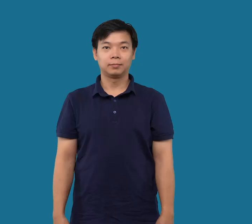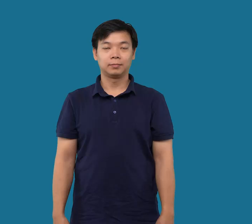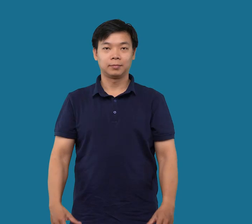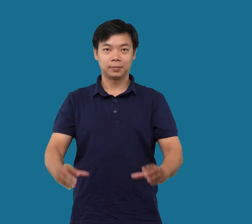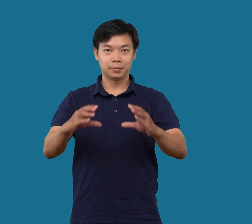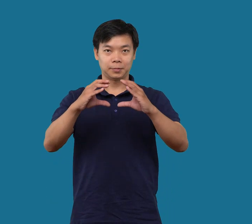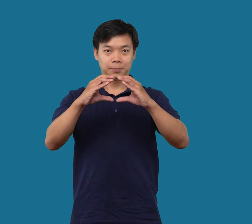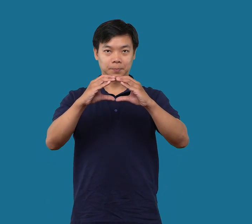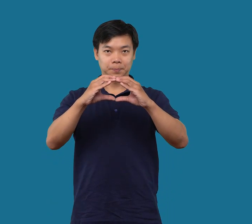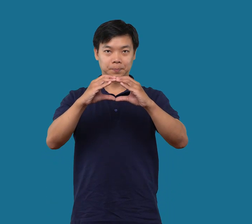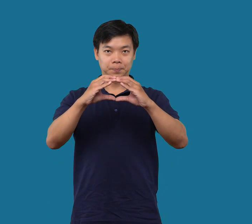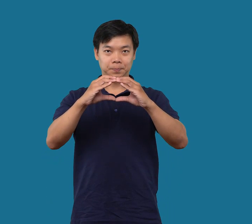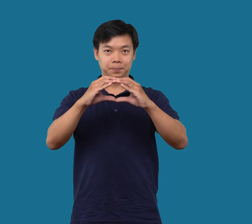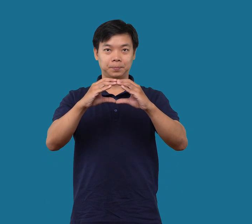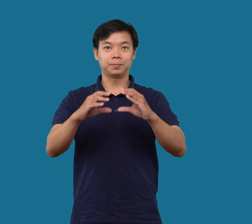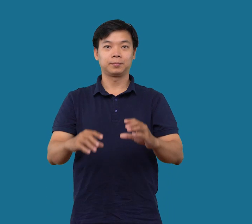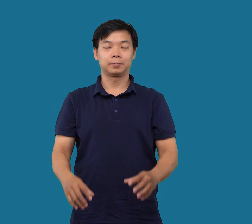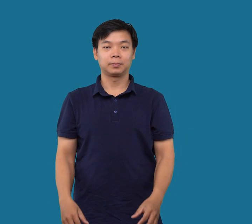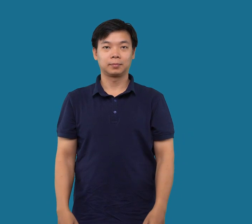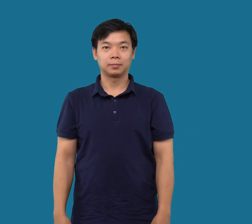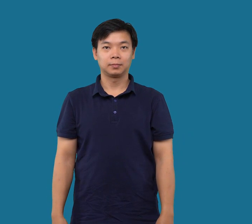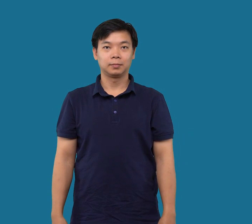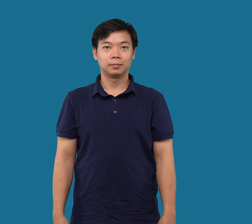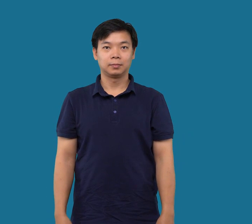hình elip